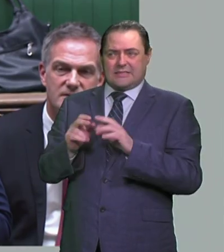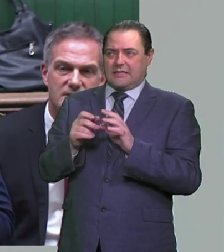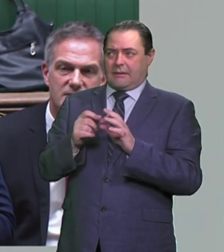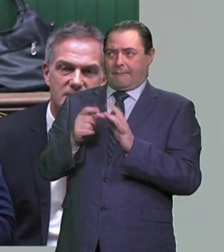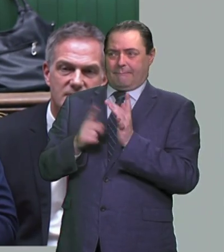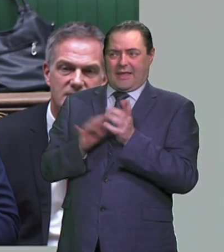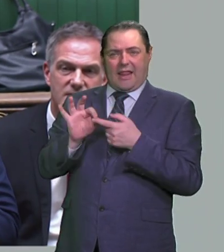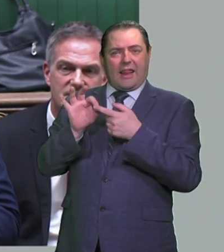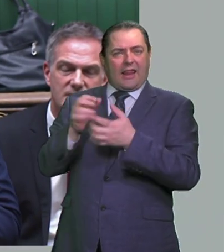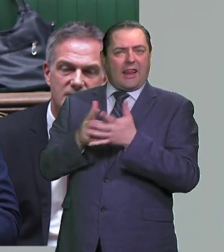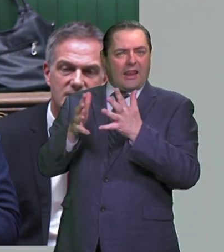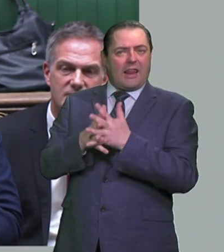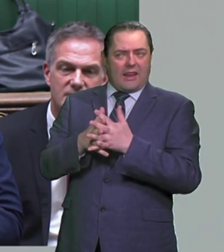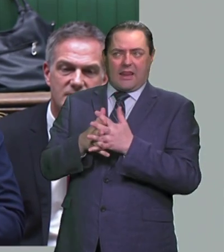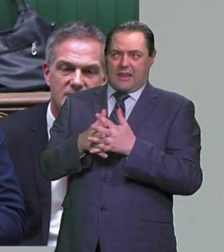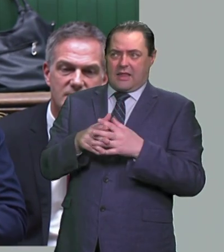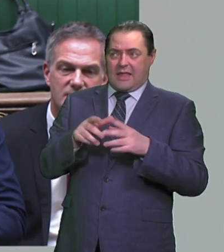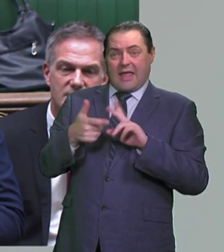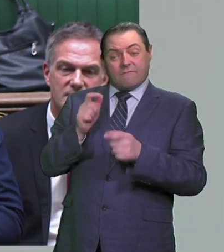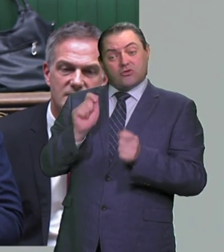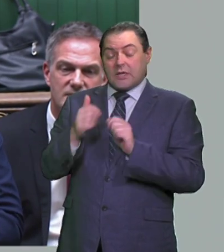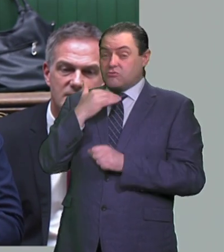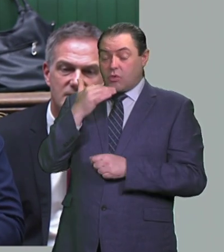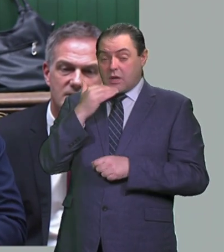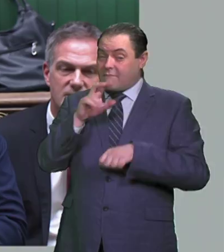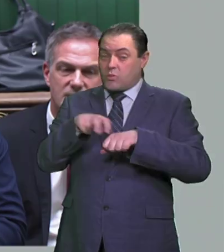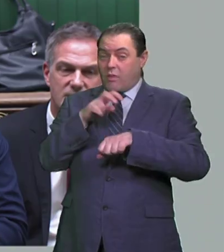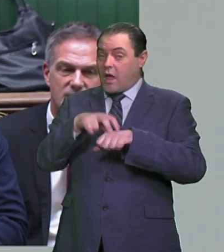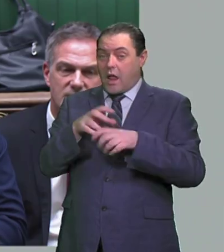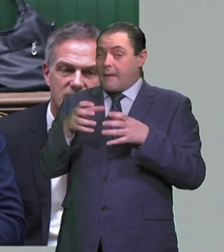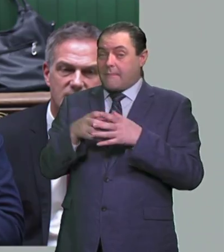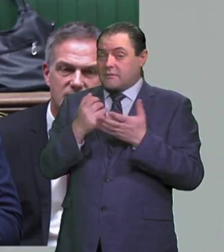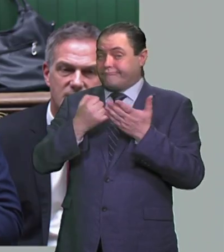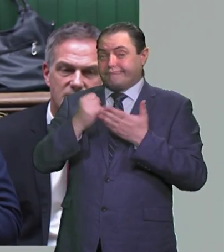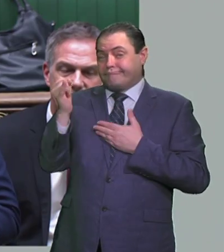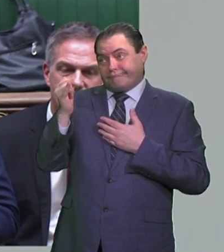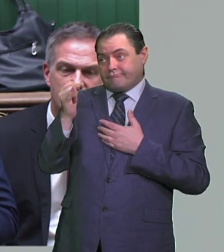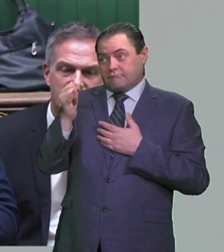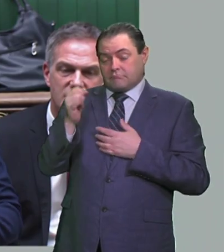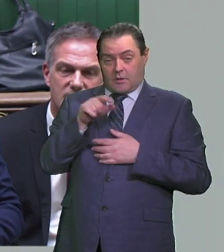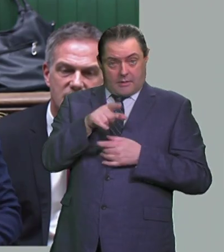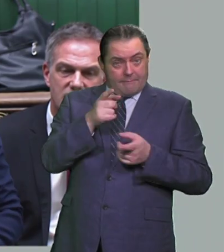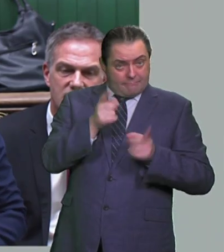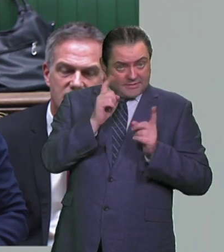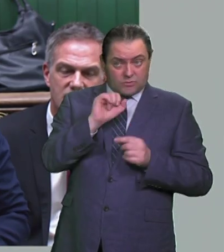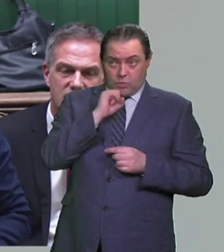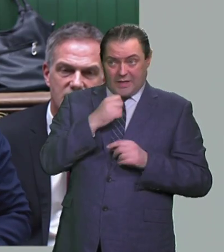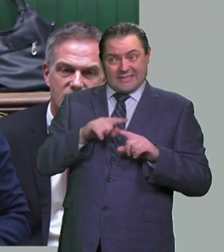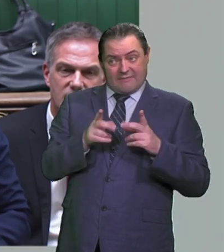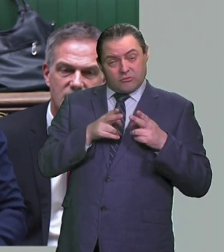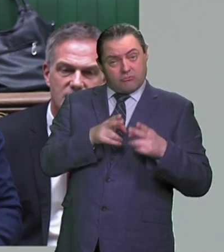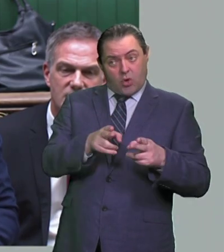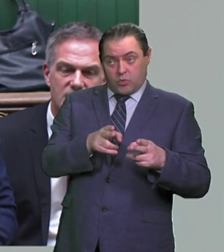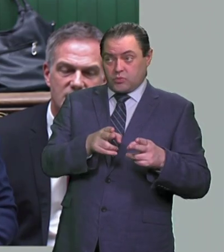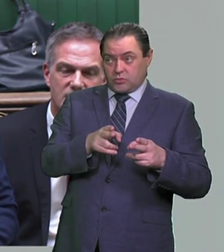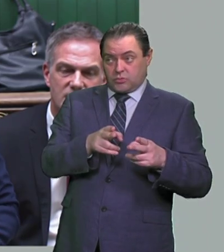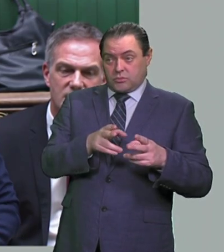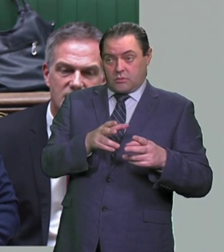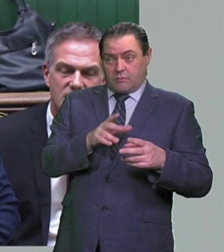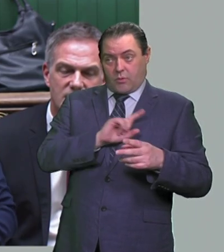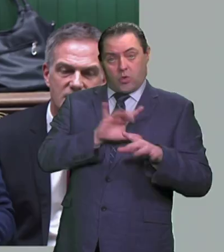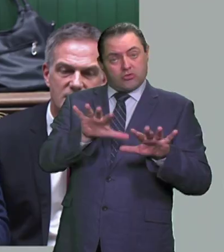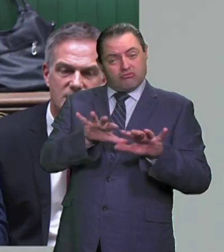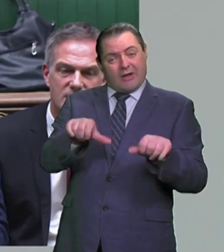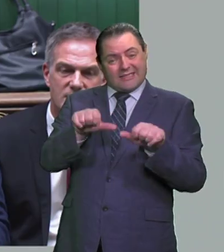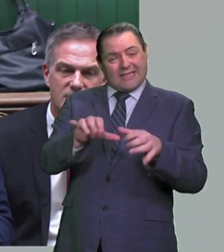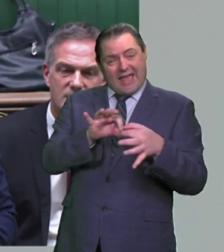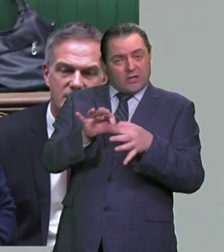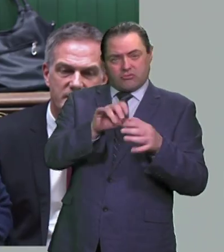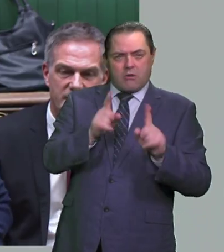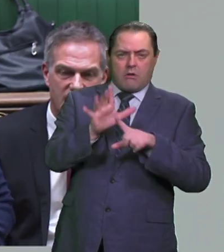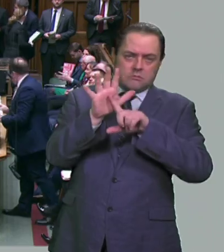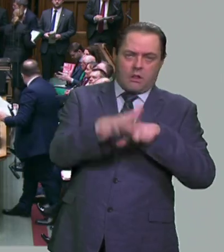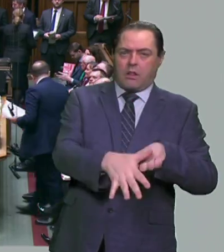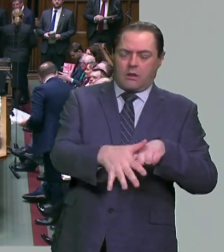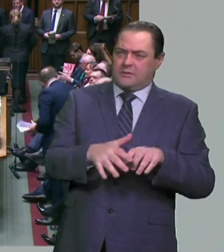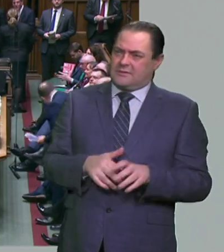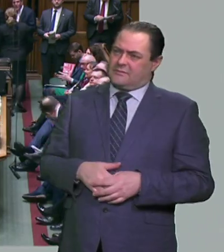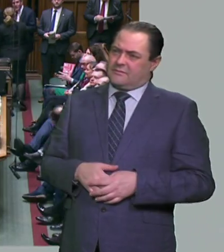If the changes are not enough and all Northern Ireland parties vote against it again on its return to the House, will the Secretary of State commit to a different approach, as reconciliation cannot be imposed on Northern Ireland?